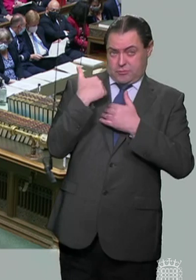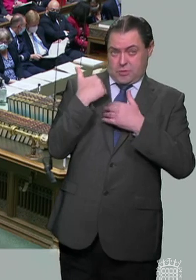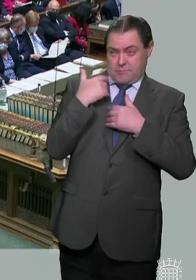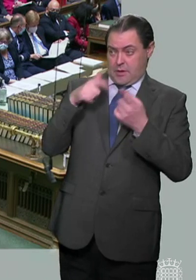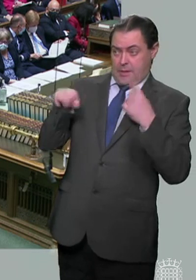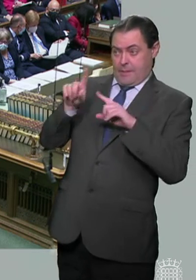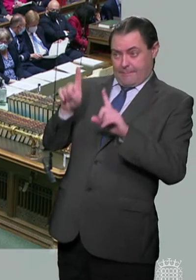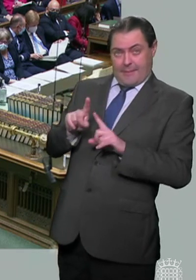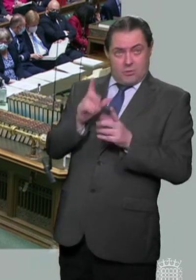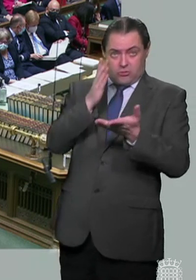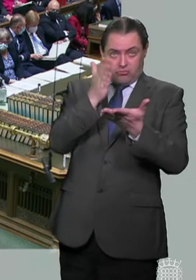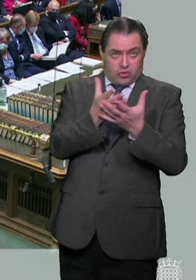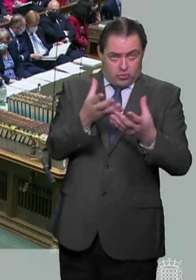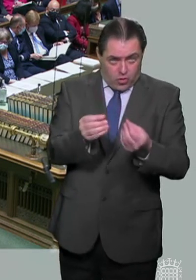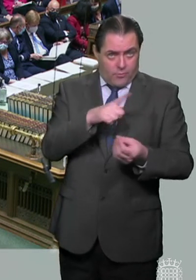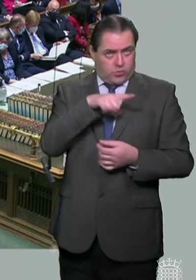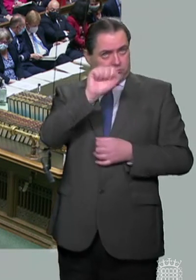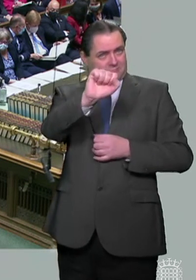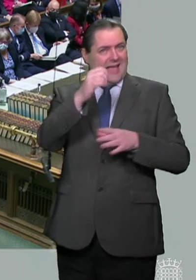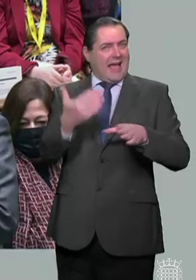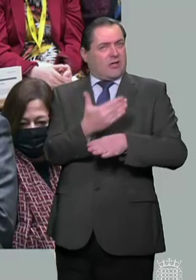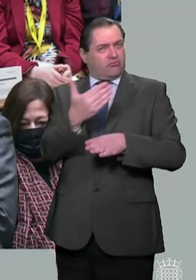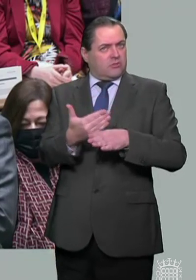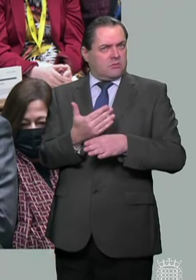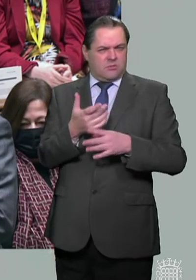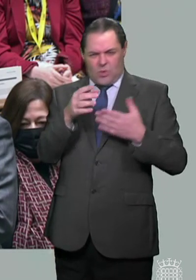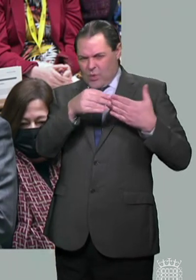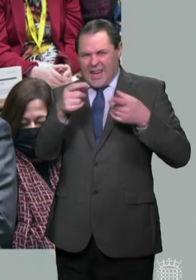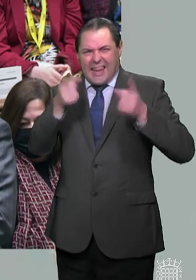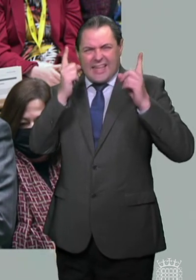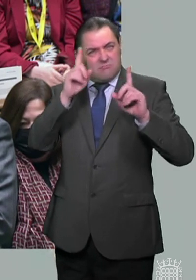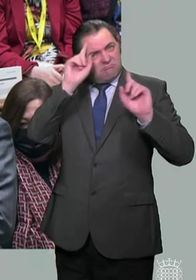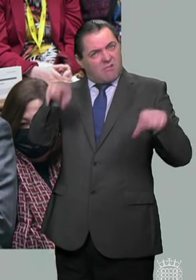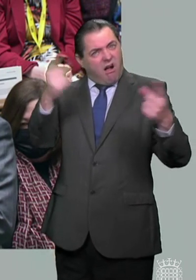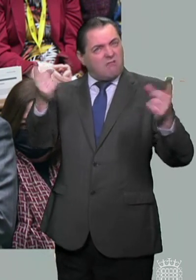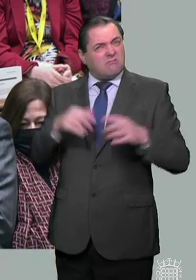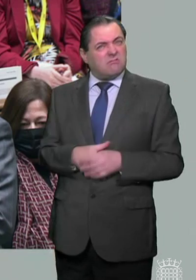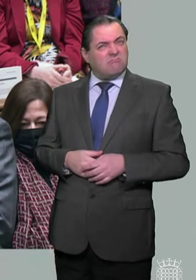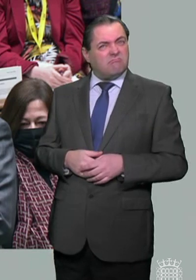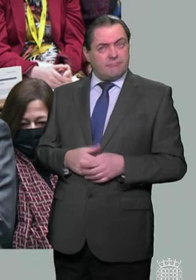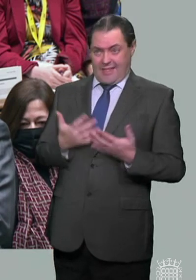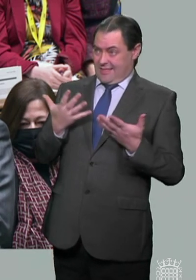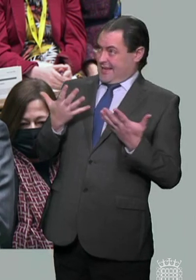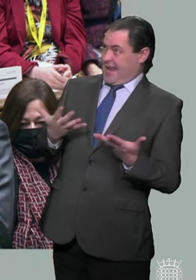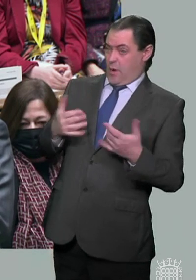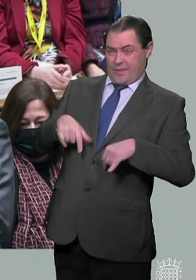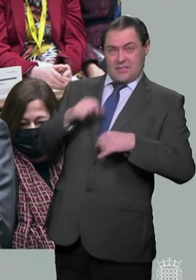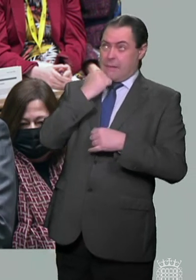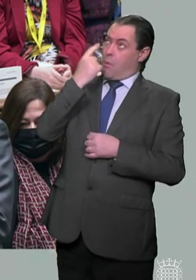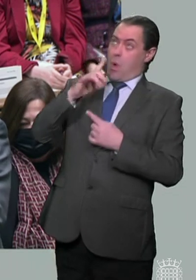of the people. He can no longer lead on the most pressing issue facing these islands.